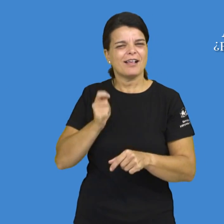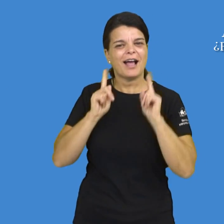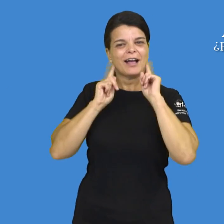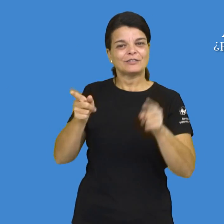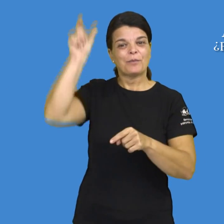caso